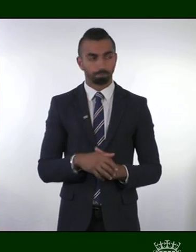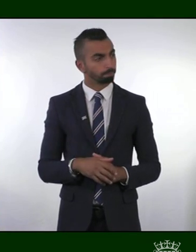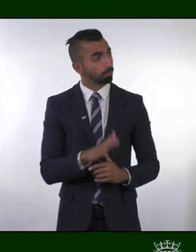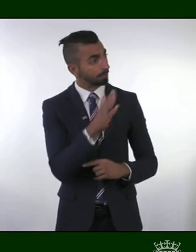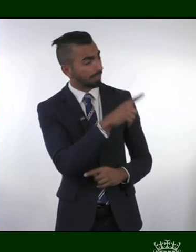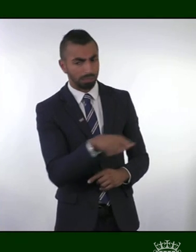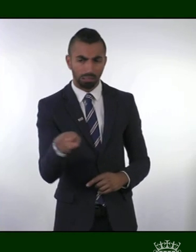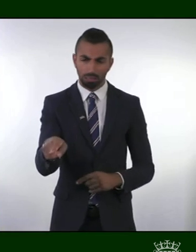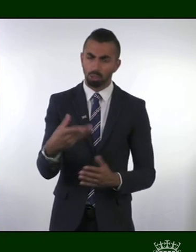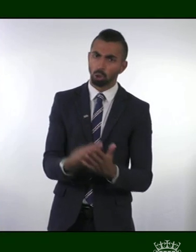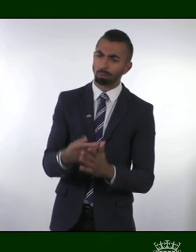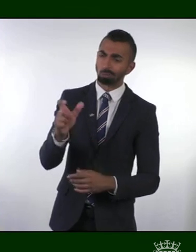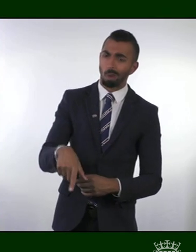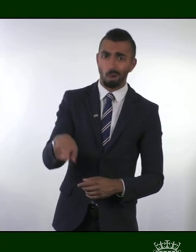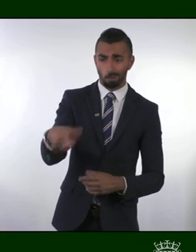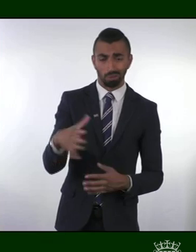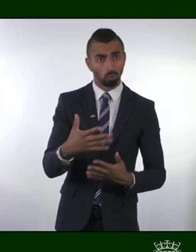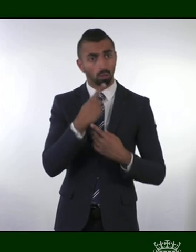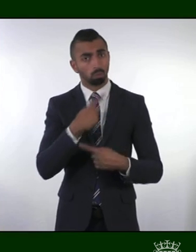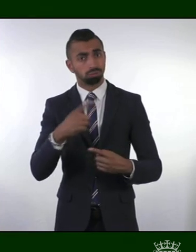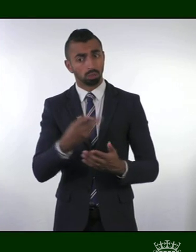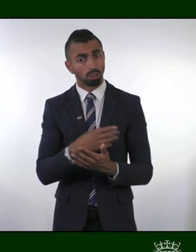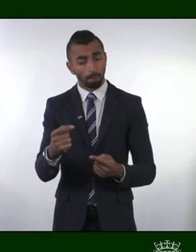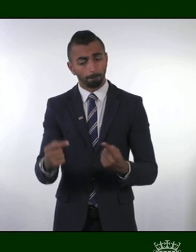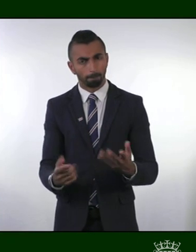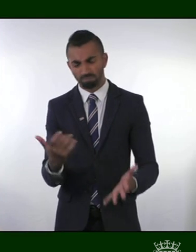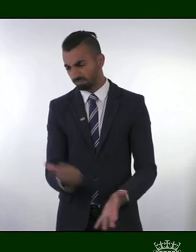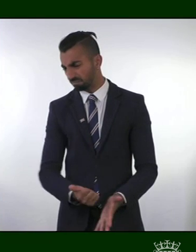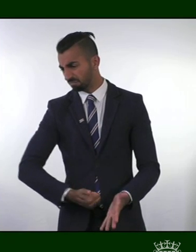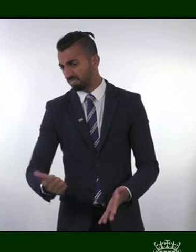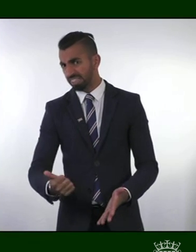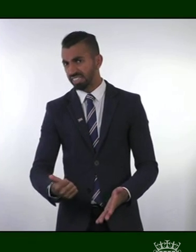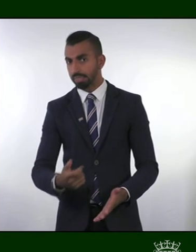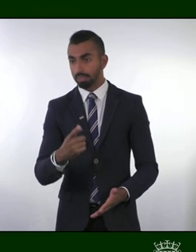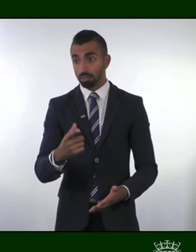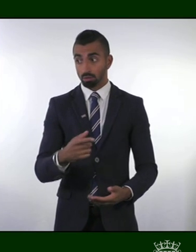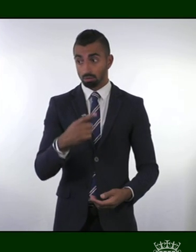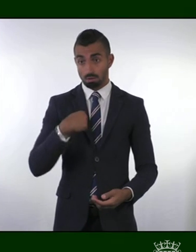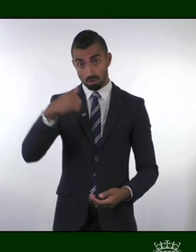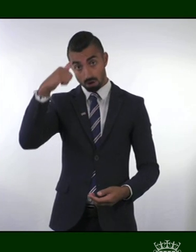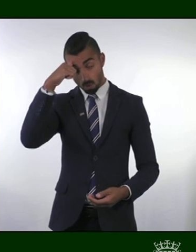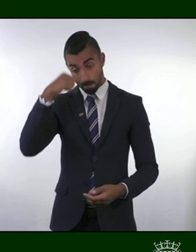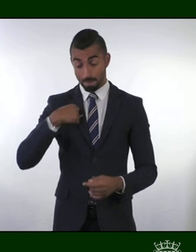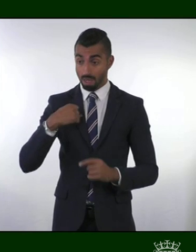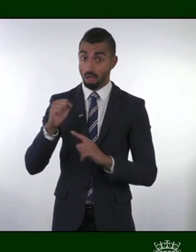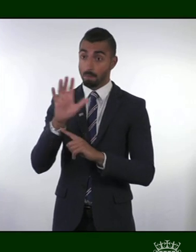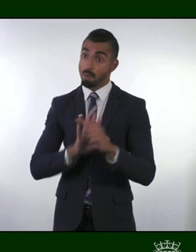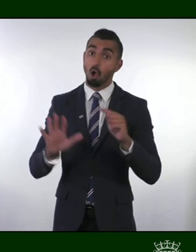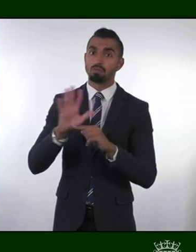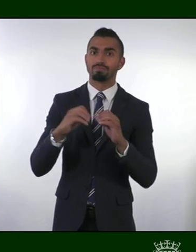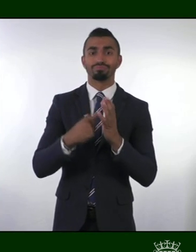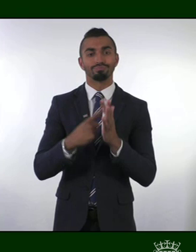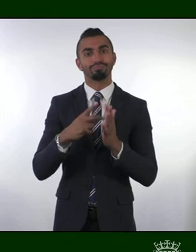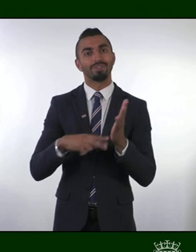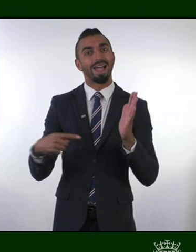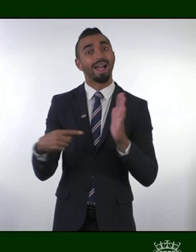The prospect in his May announcement to that sector of grants of up to £25,000 delighted 9,000 hospitality businesses in my borough of Brent.